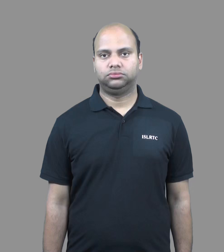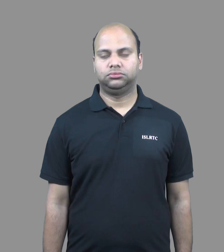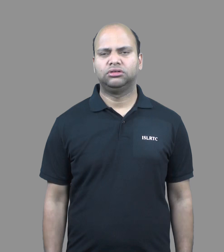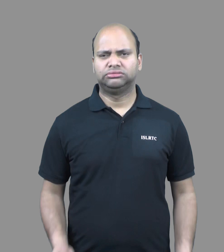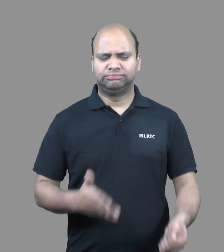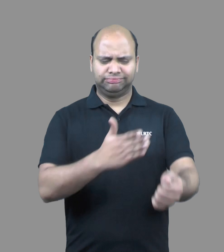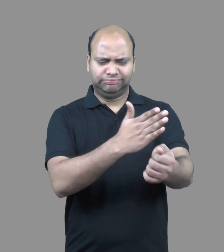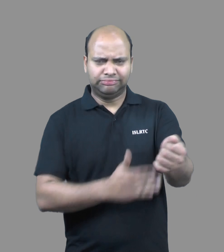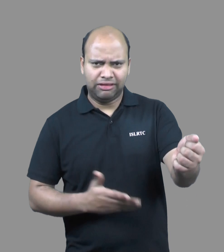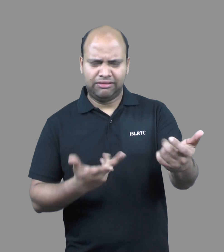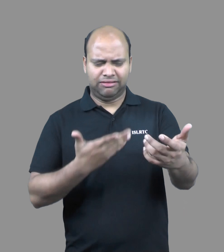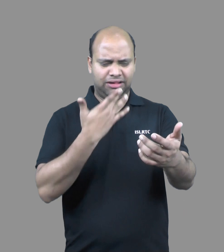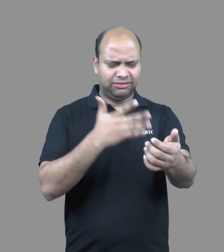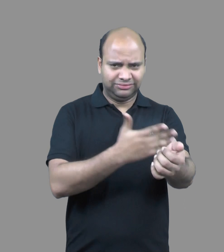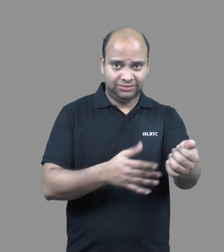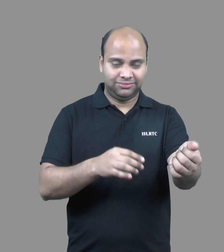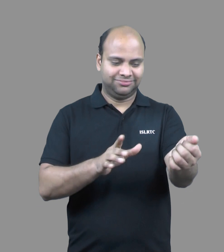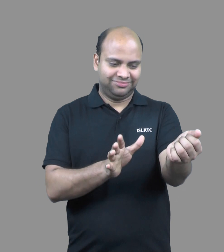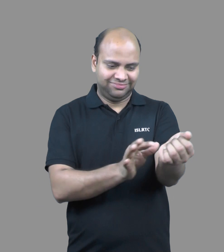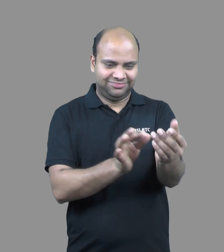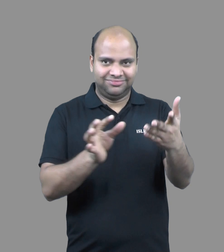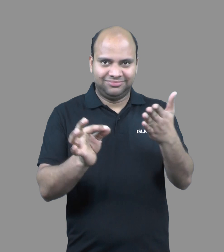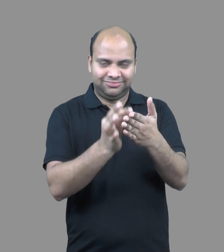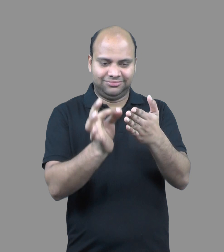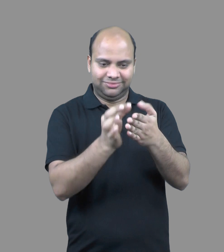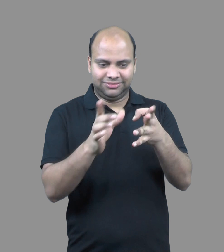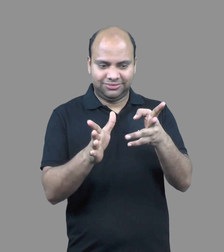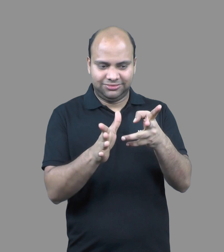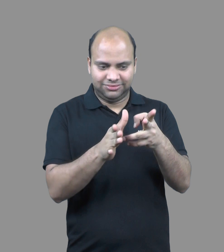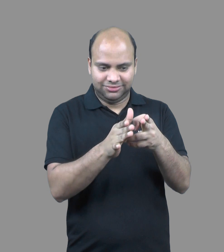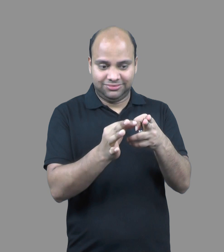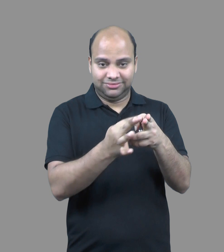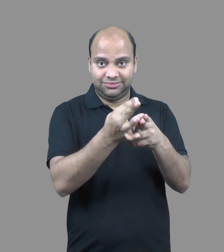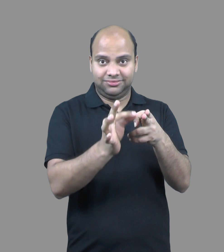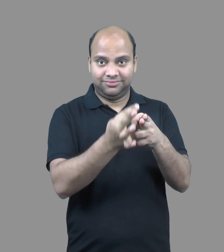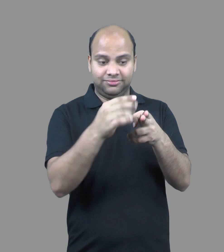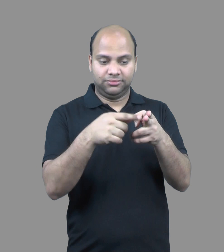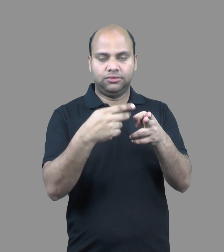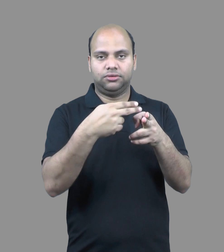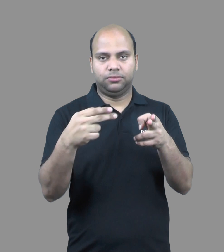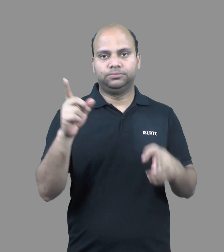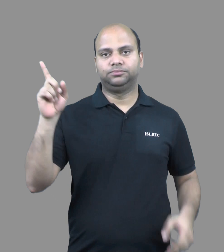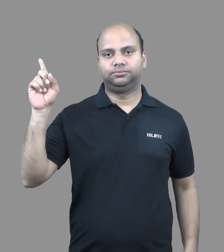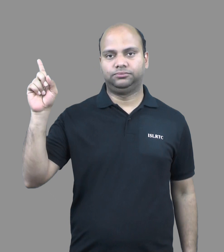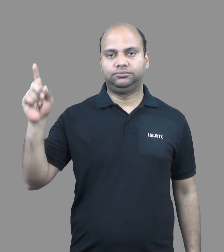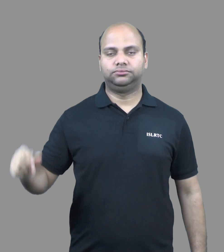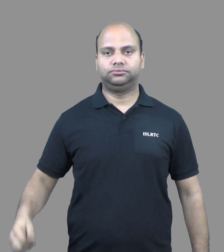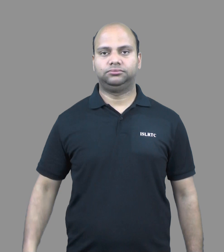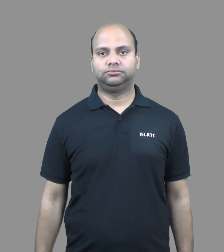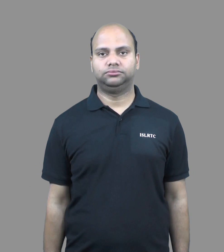Suture